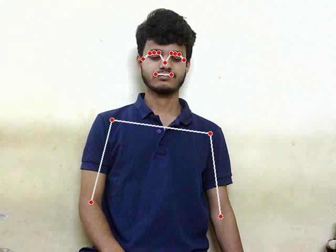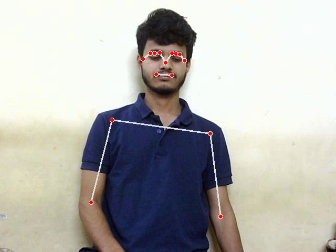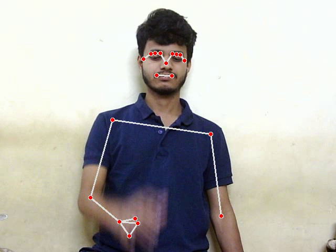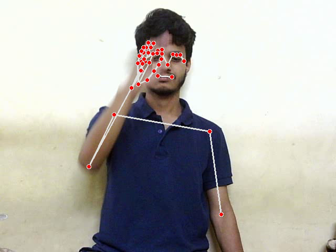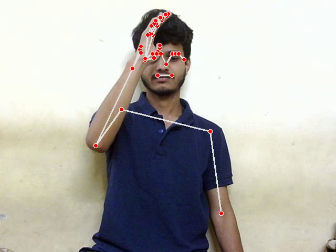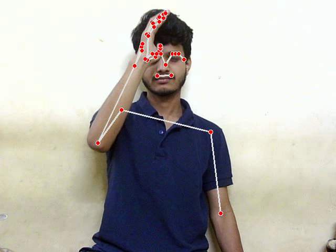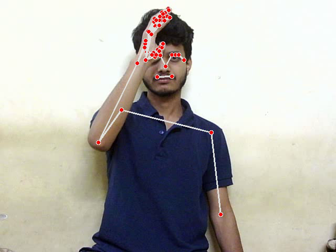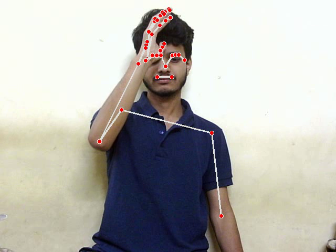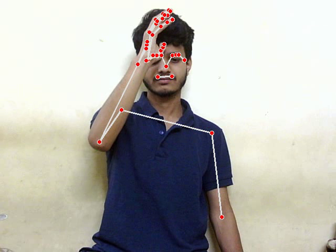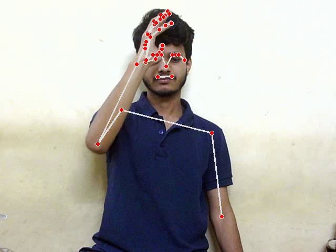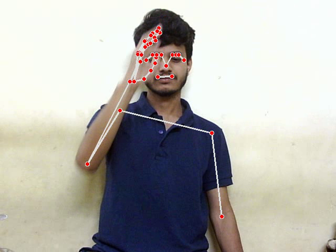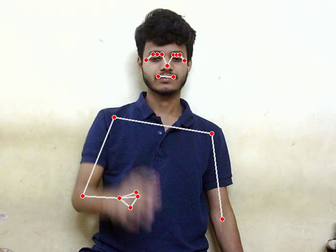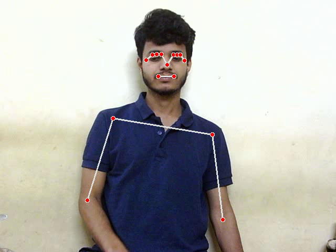father